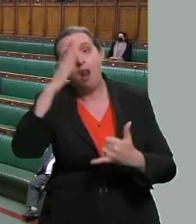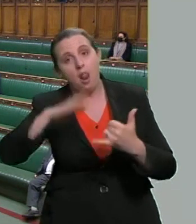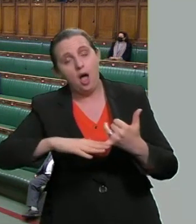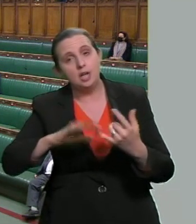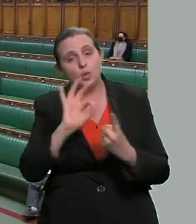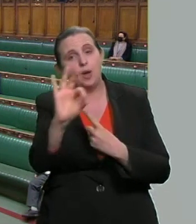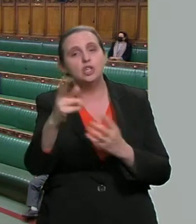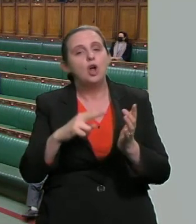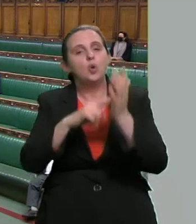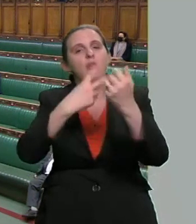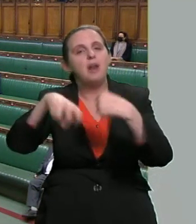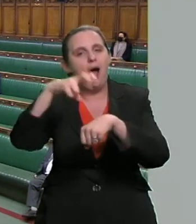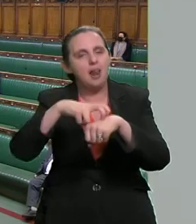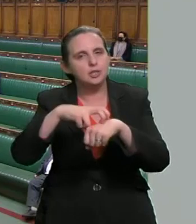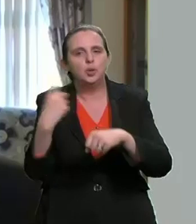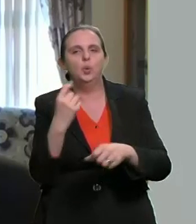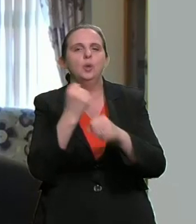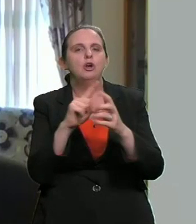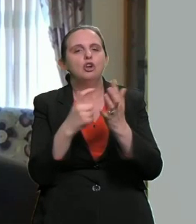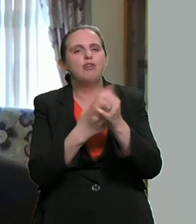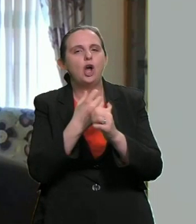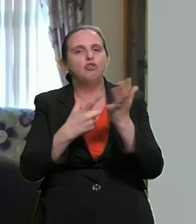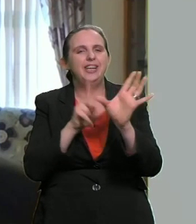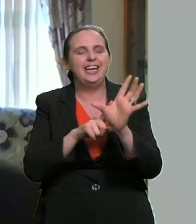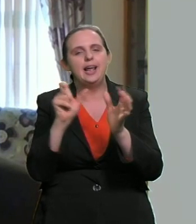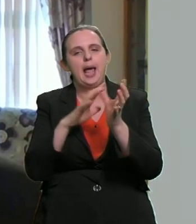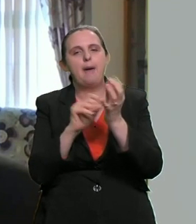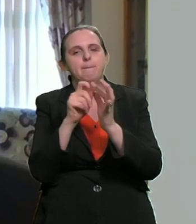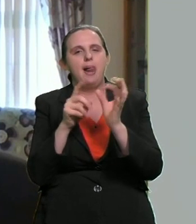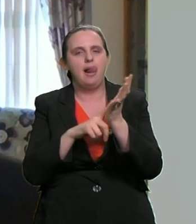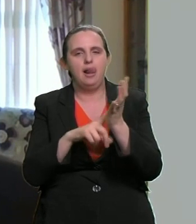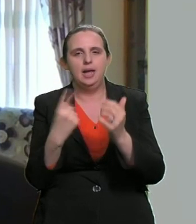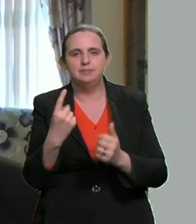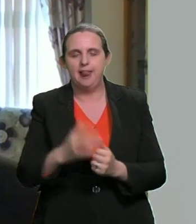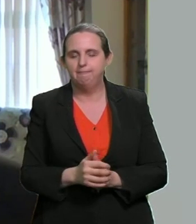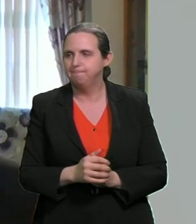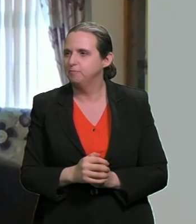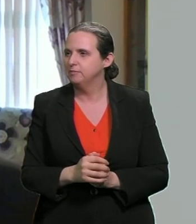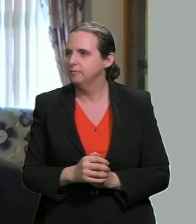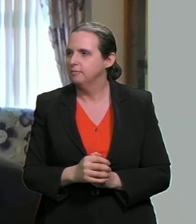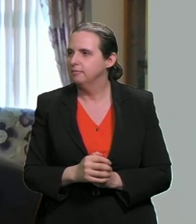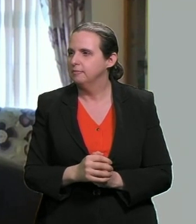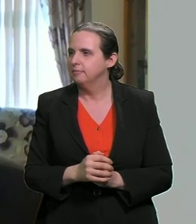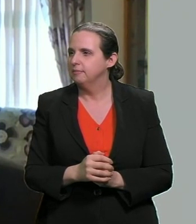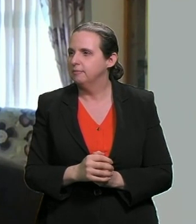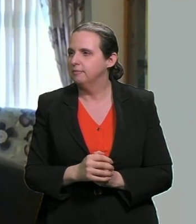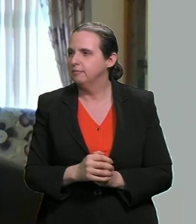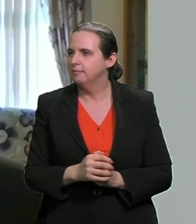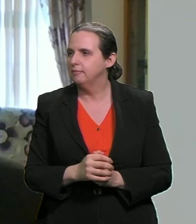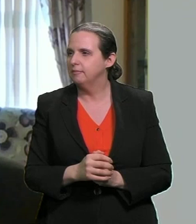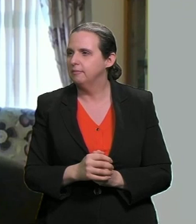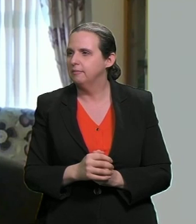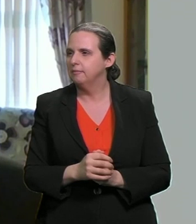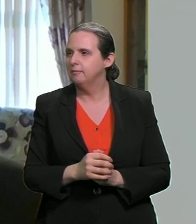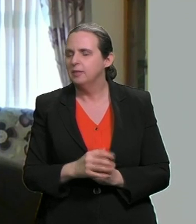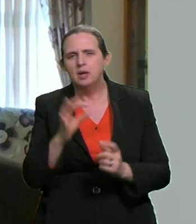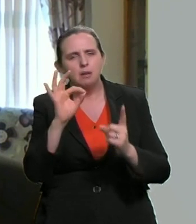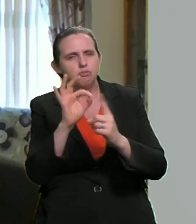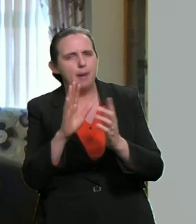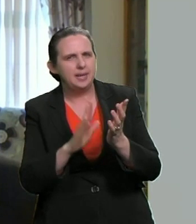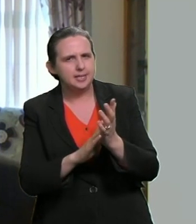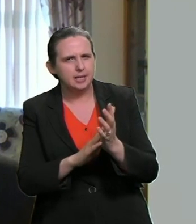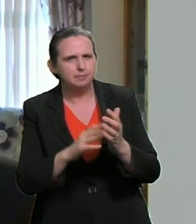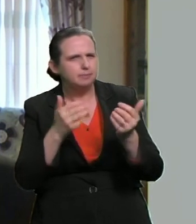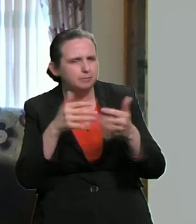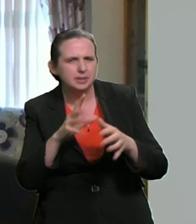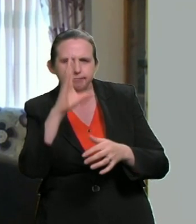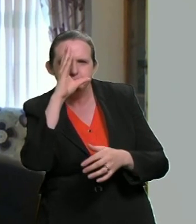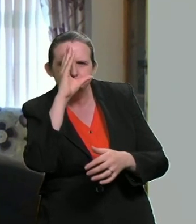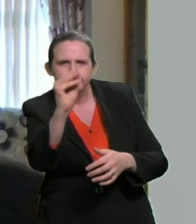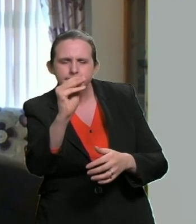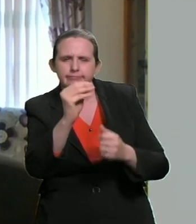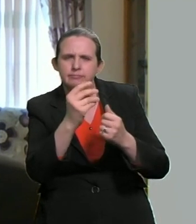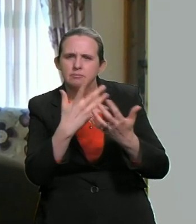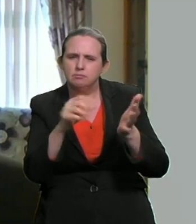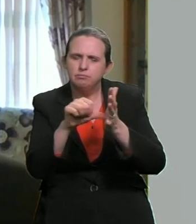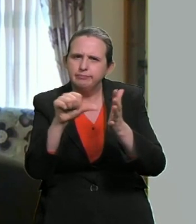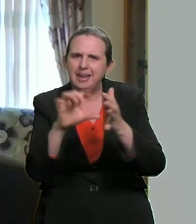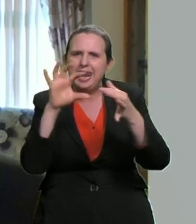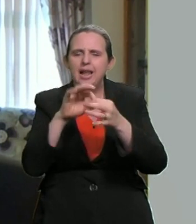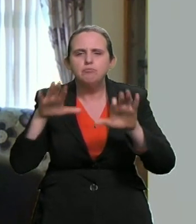The Prime Minister is now aware of the problems that we warned about over many months before the Northern Ireland protocol was introduced.